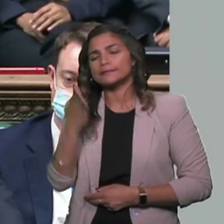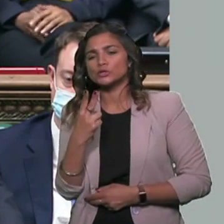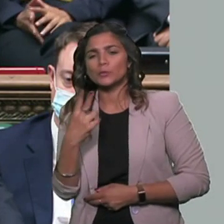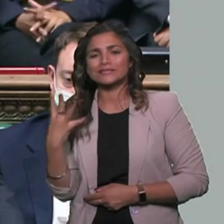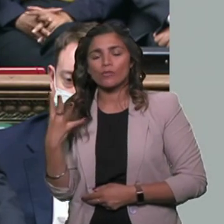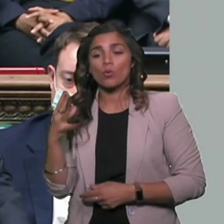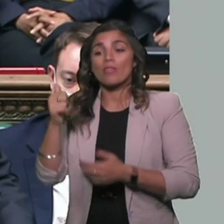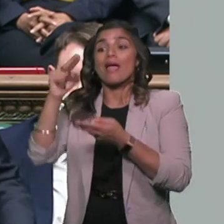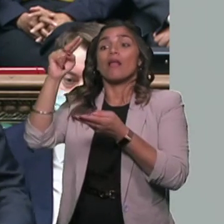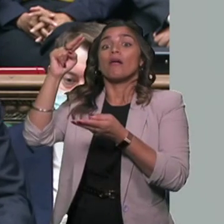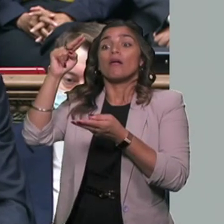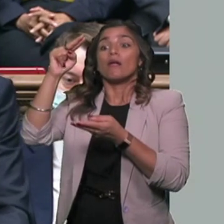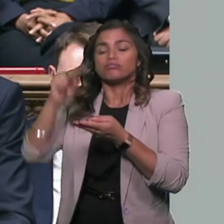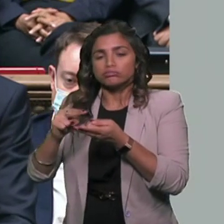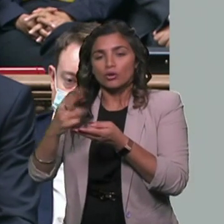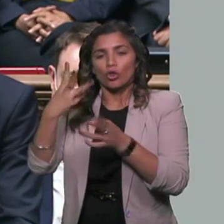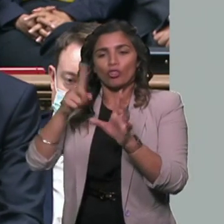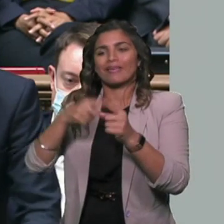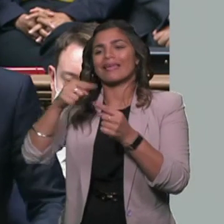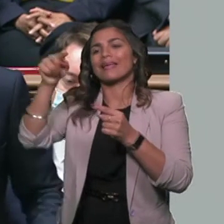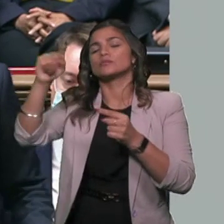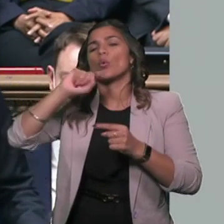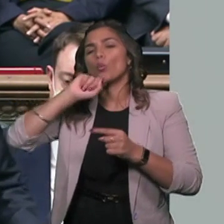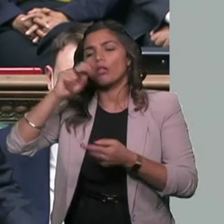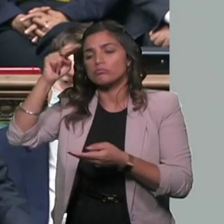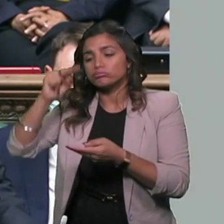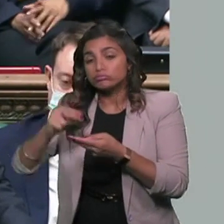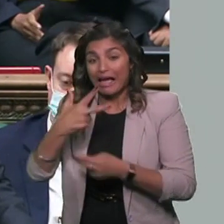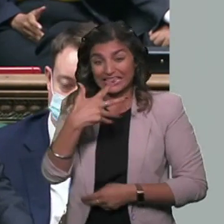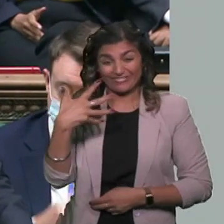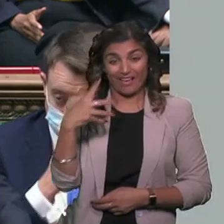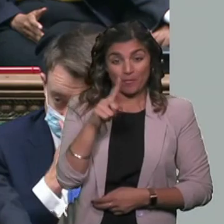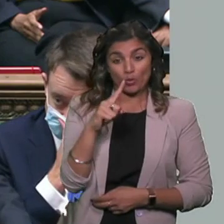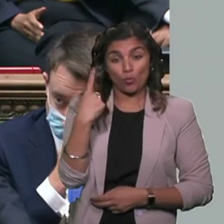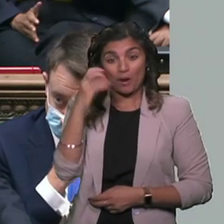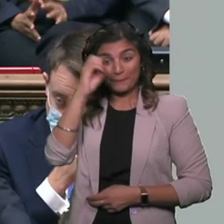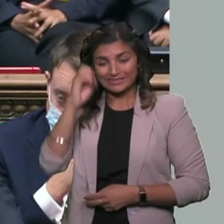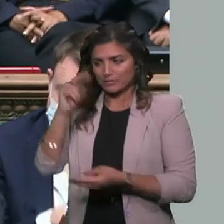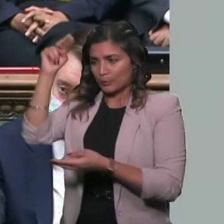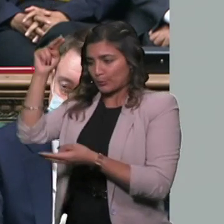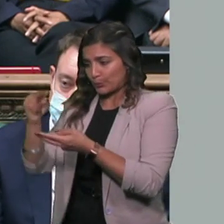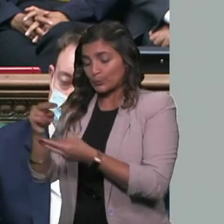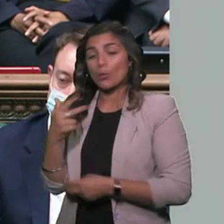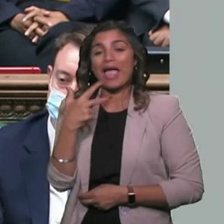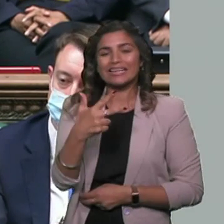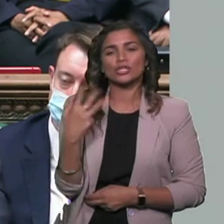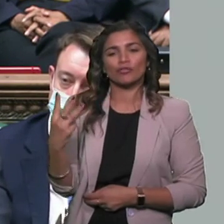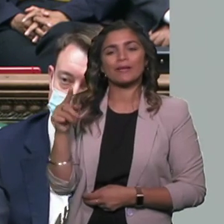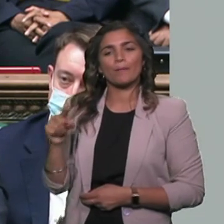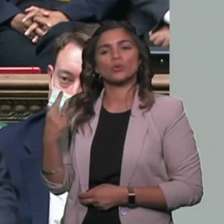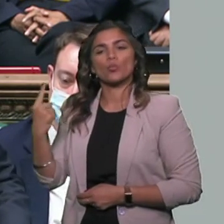It then falls in the final three years of the forecast, from 85.1% to 83.3%.